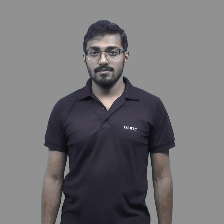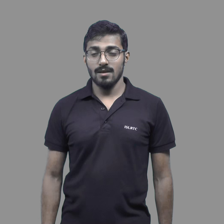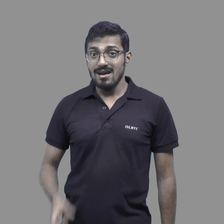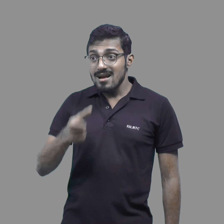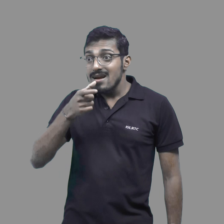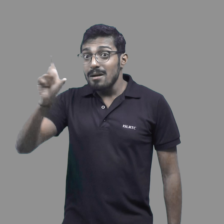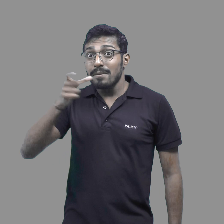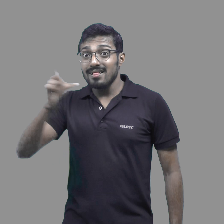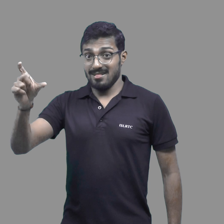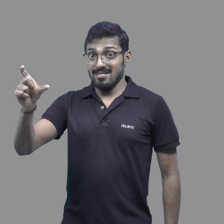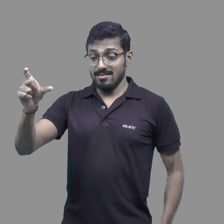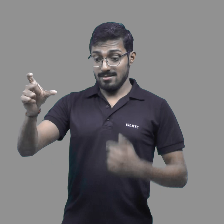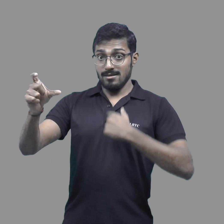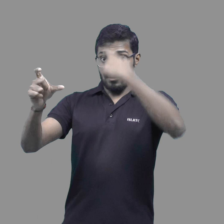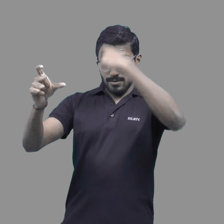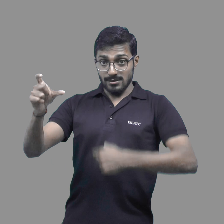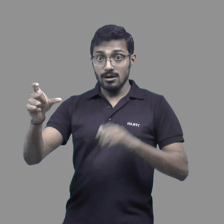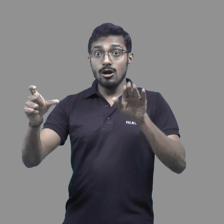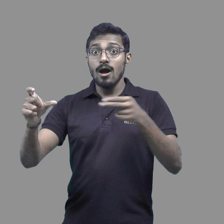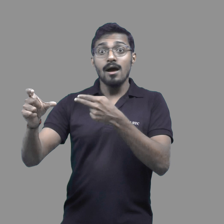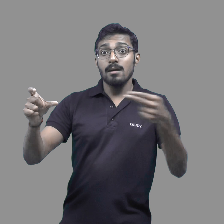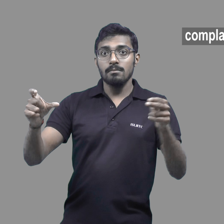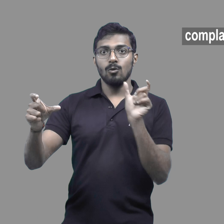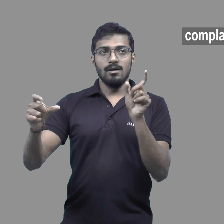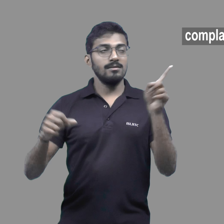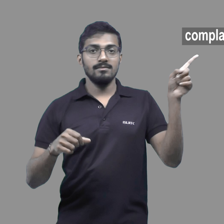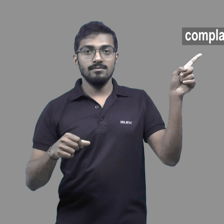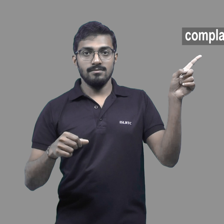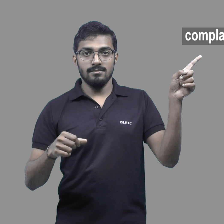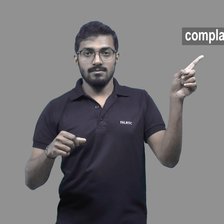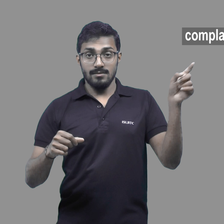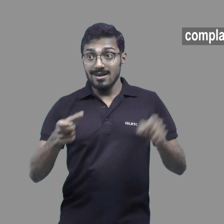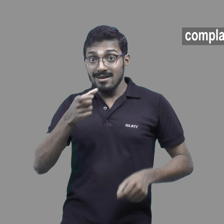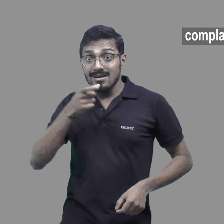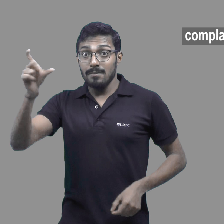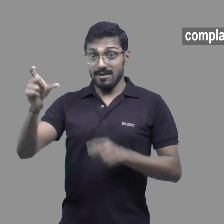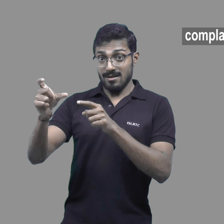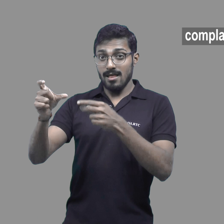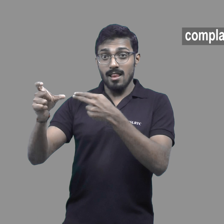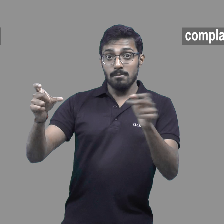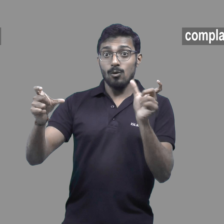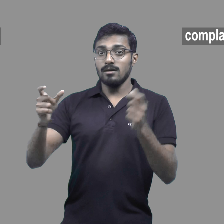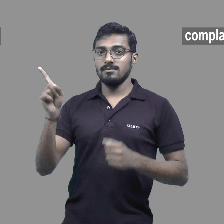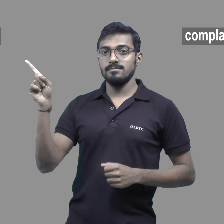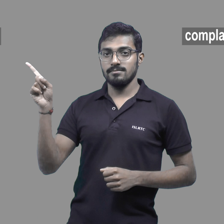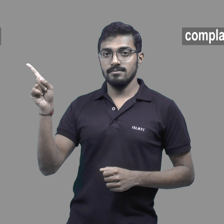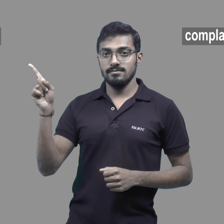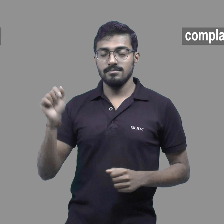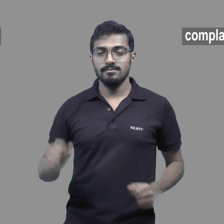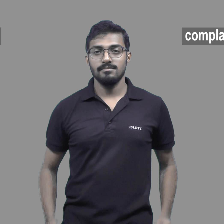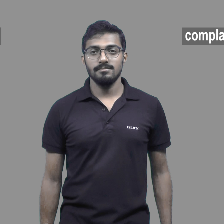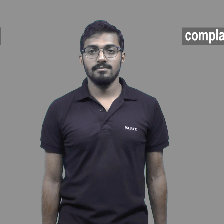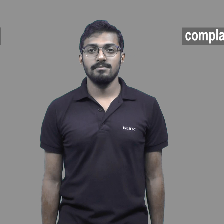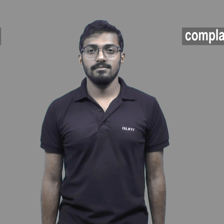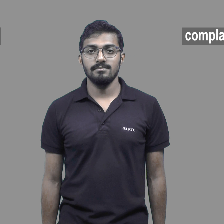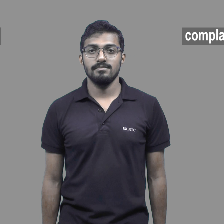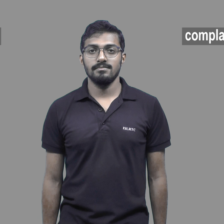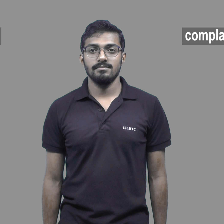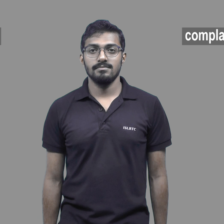Complainant and complaint